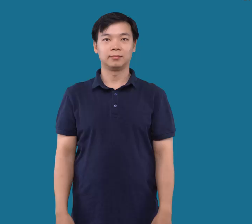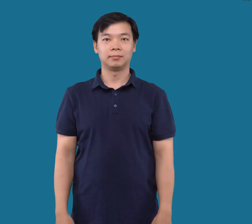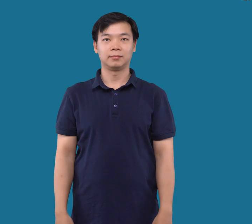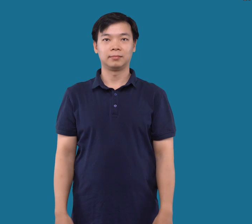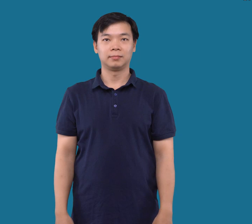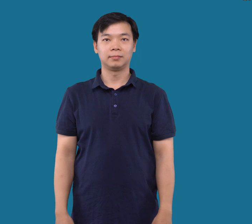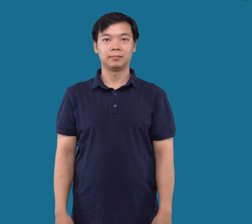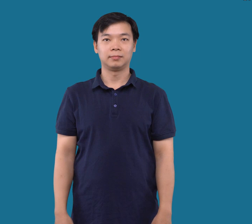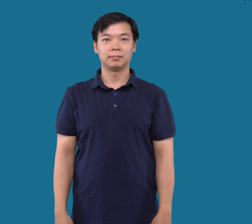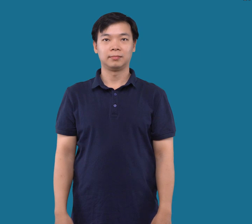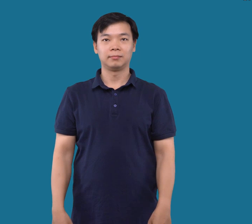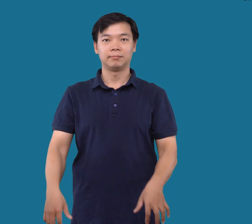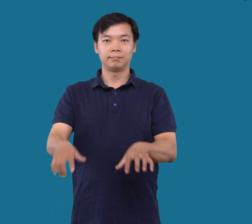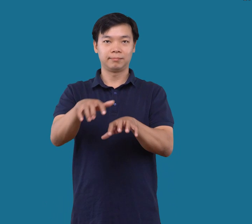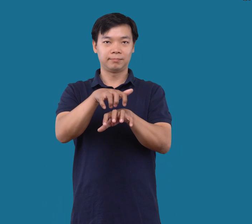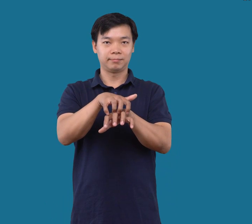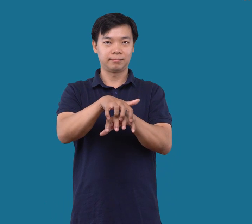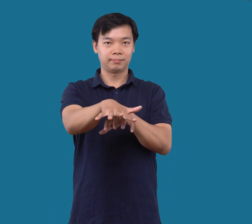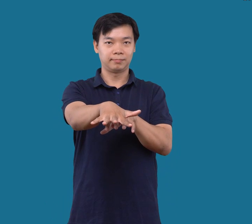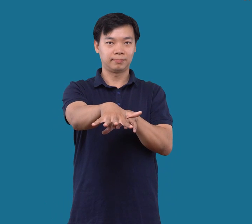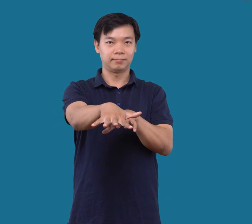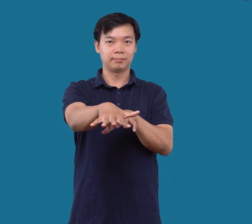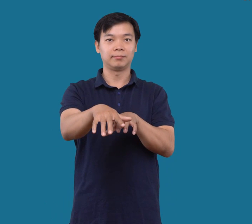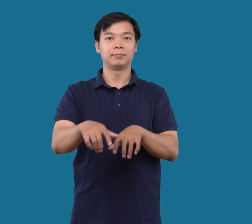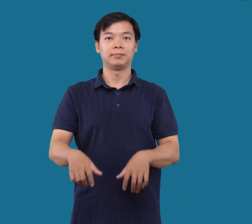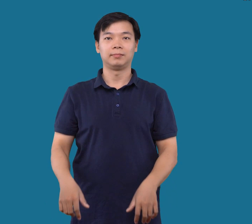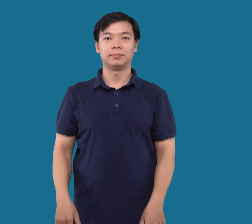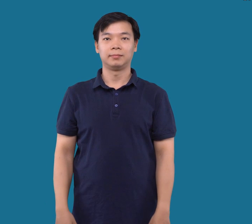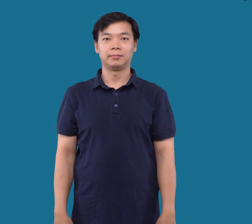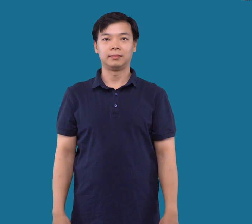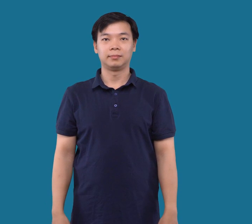Châu Đại Dương